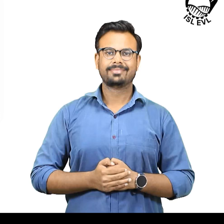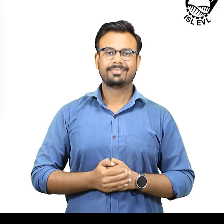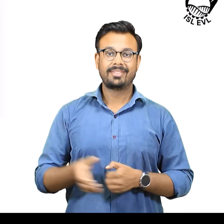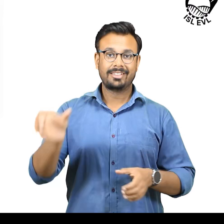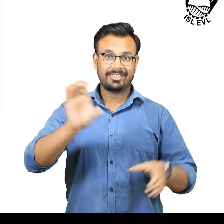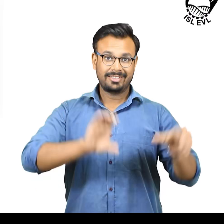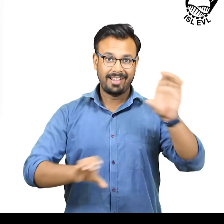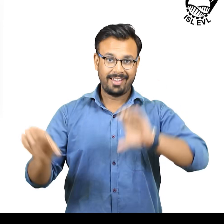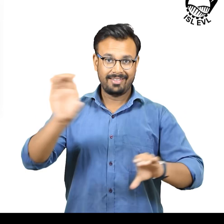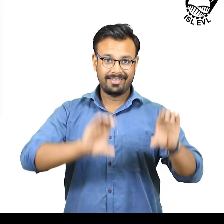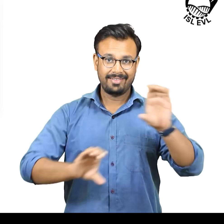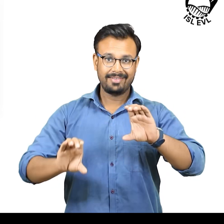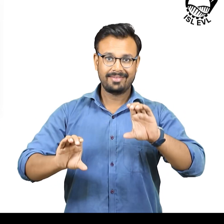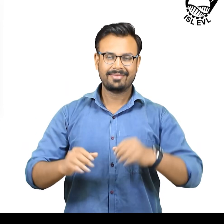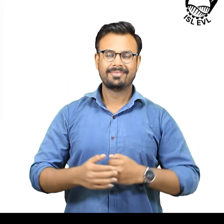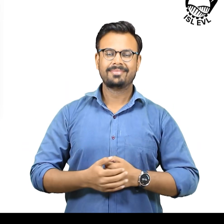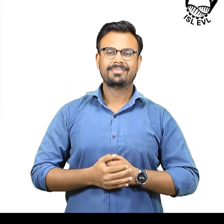Chemistry